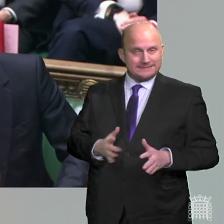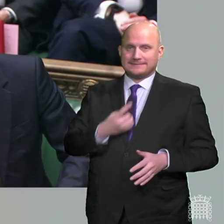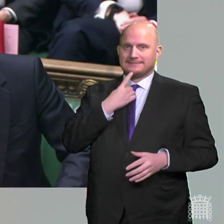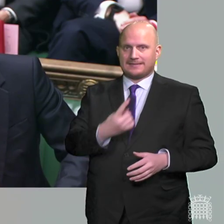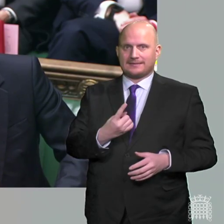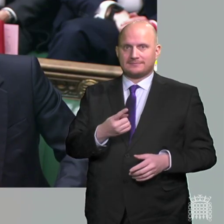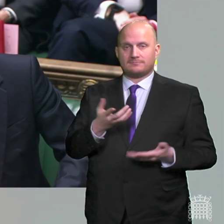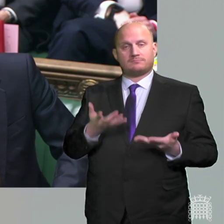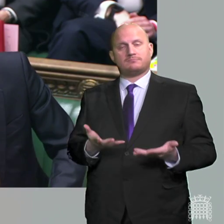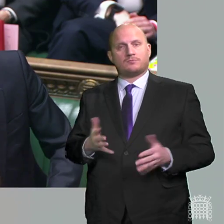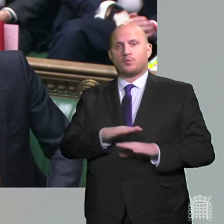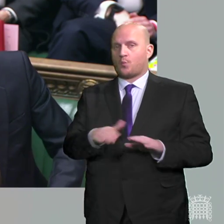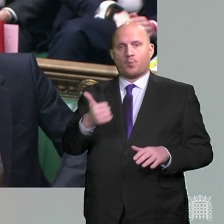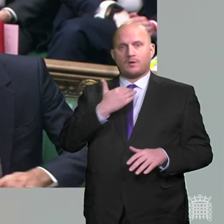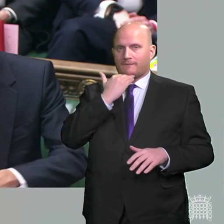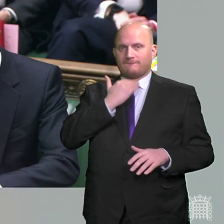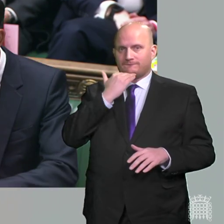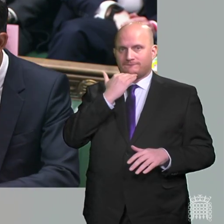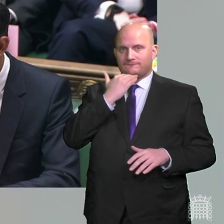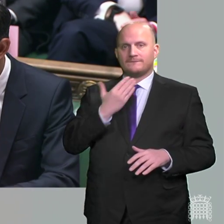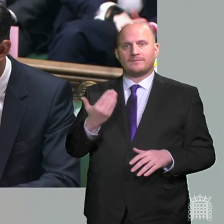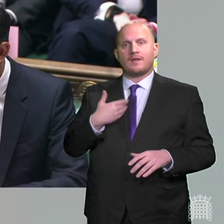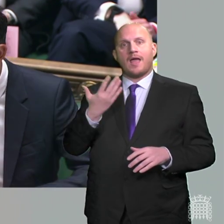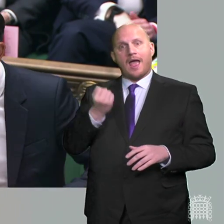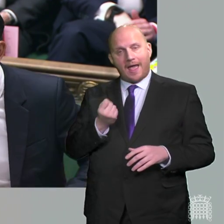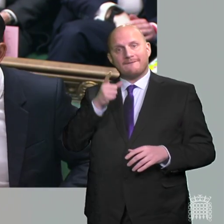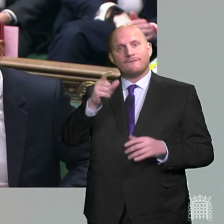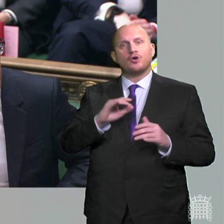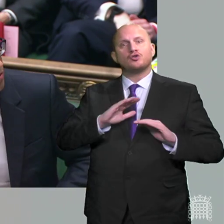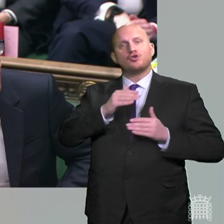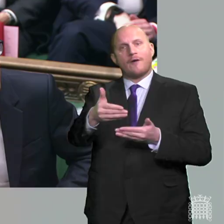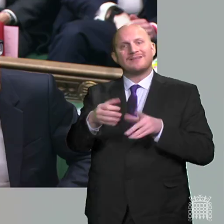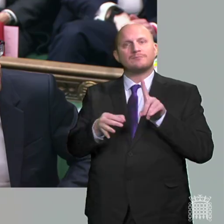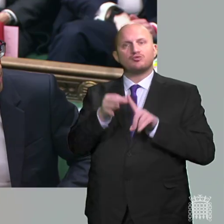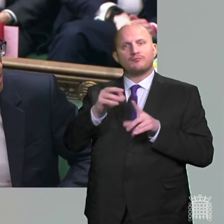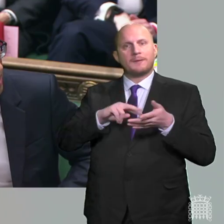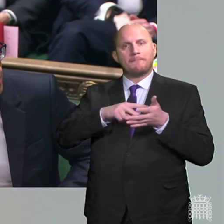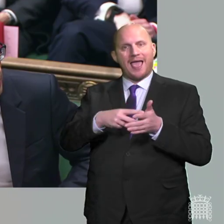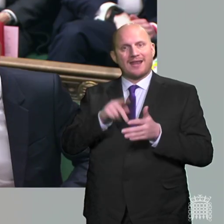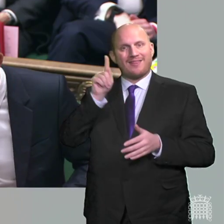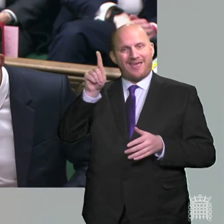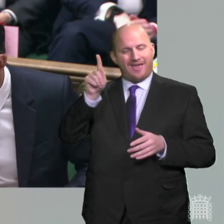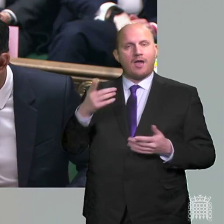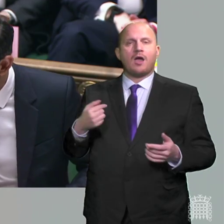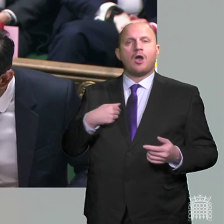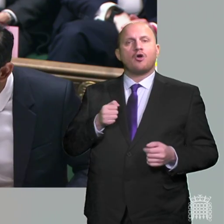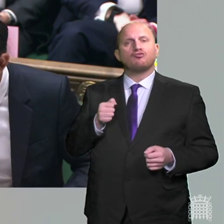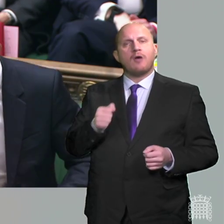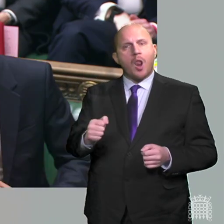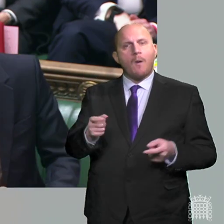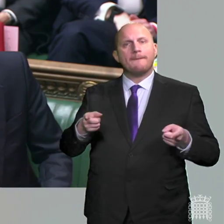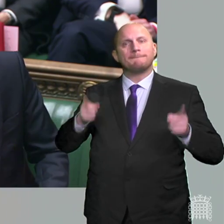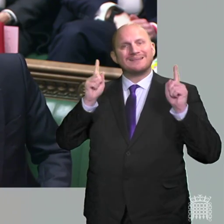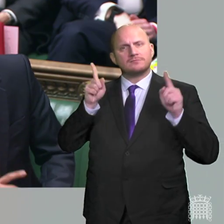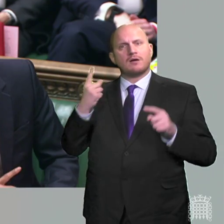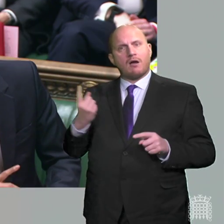Rail North Partnership is working with the company on a service improvement plan, and my honourable Friend the Minister of State, Department for Transport, is having weekly meetings with them.